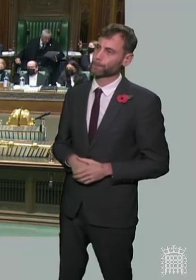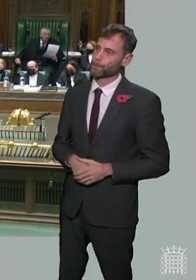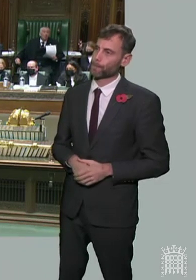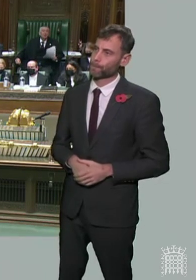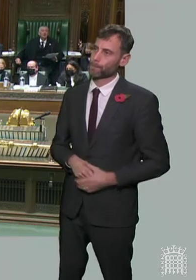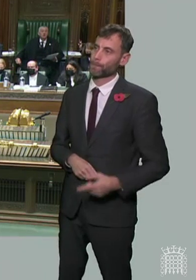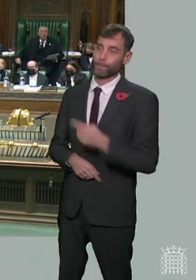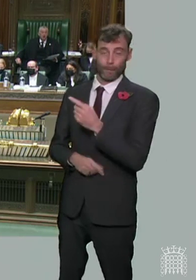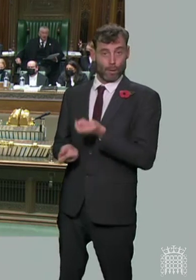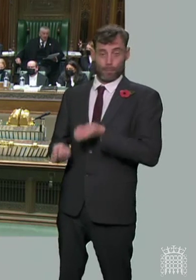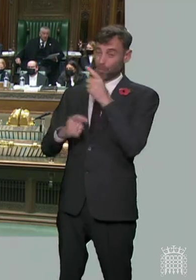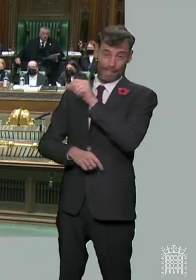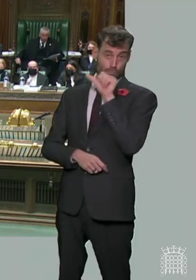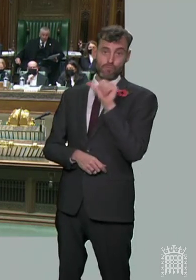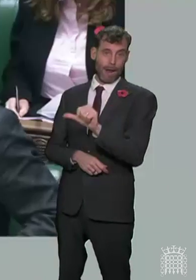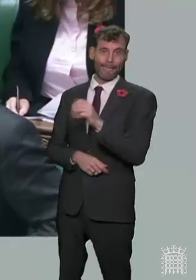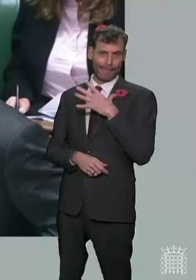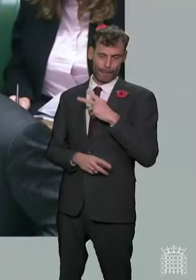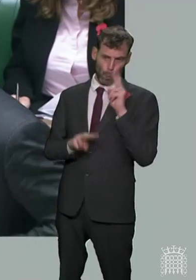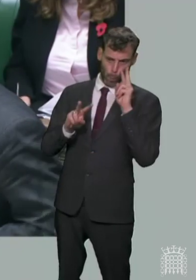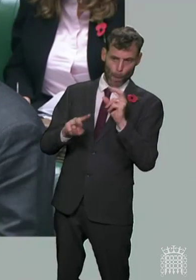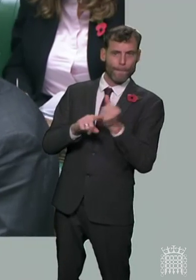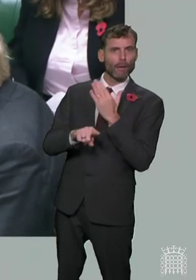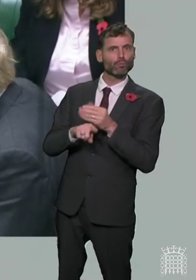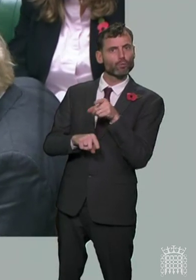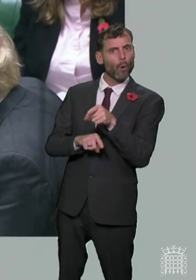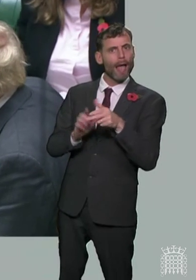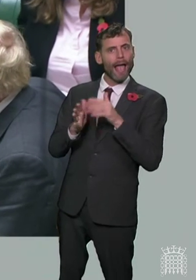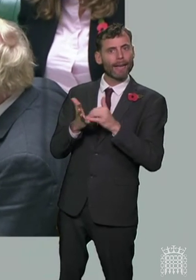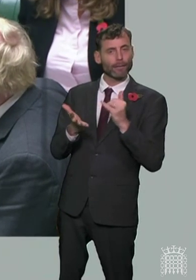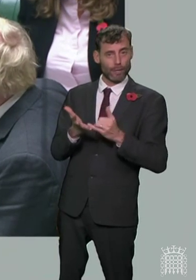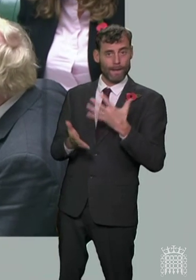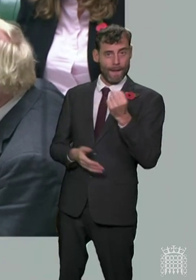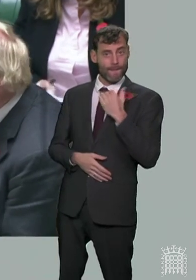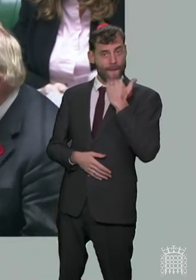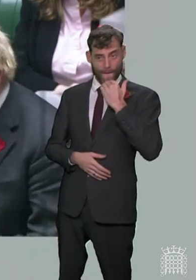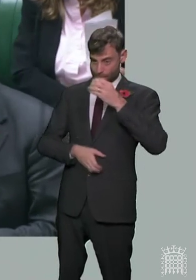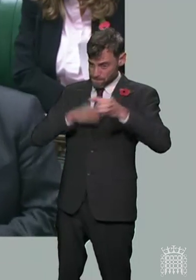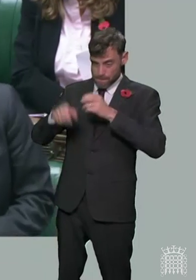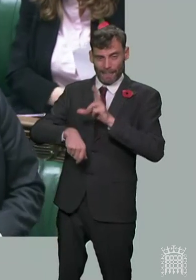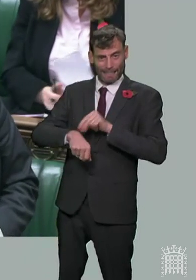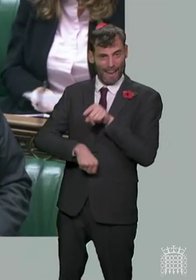My right honourable Friend is absolutely right that we have to ensure that our NHS has the staff that it needs.